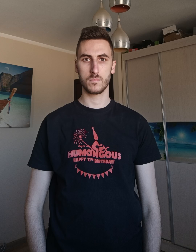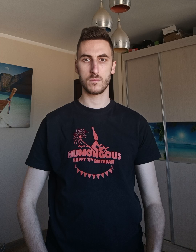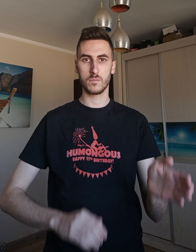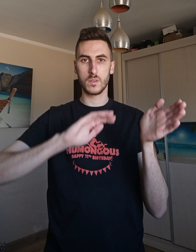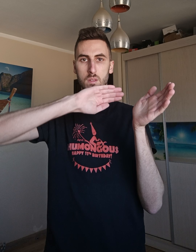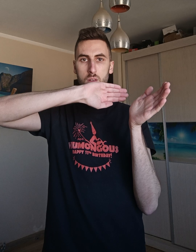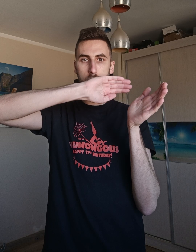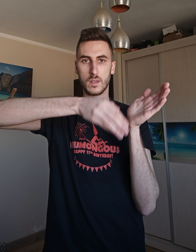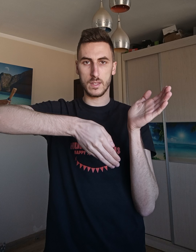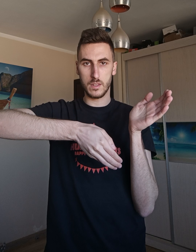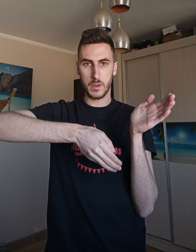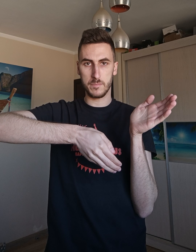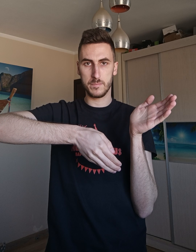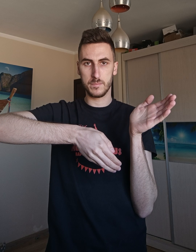חתימה